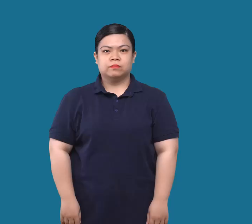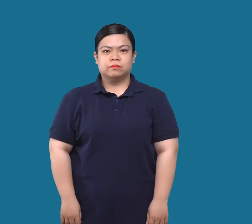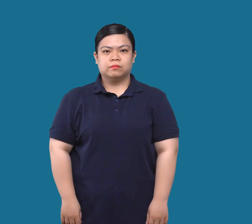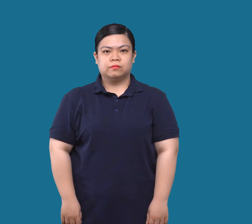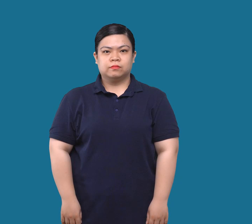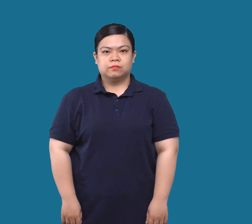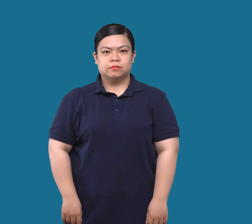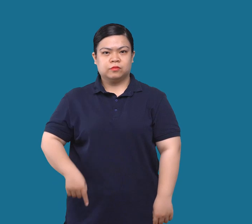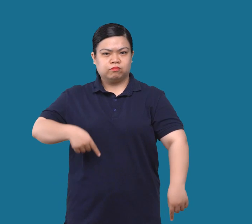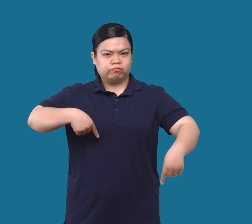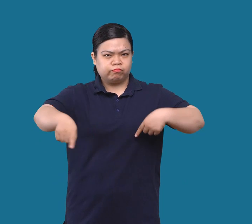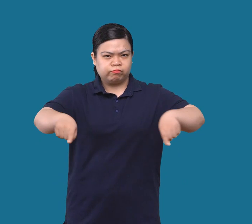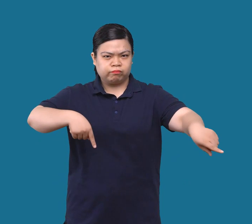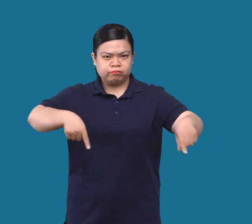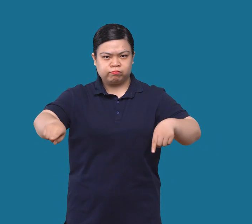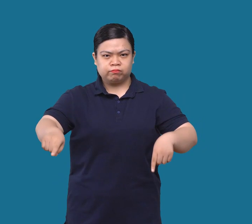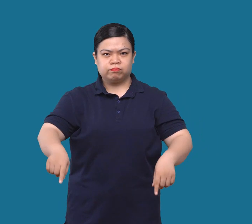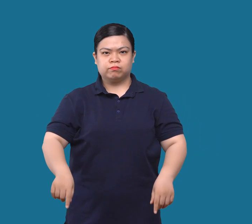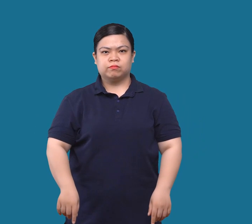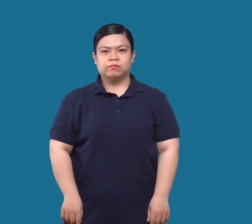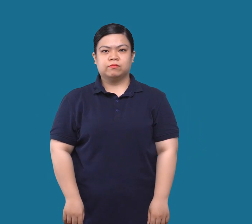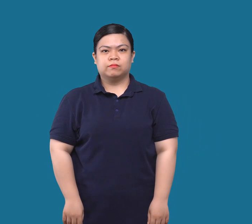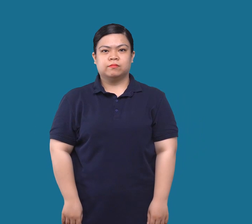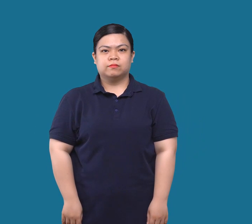phân công